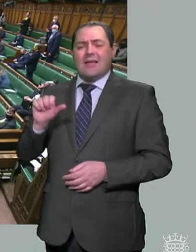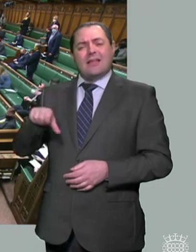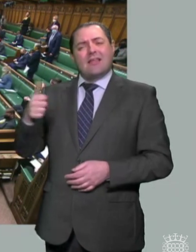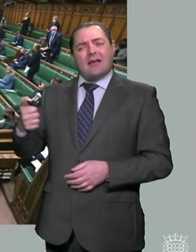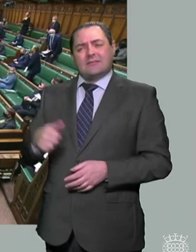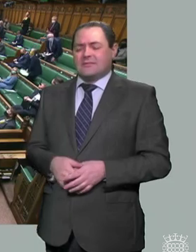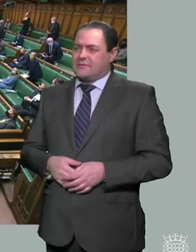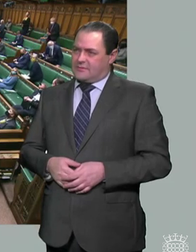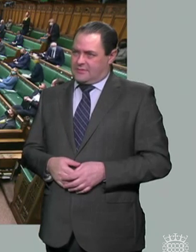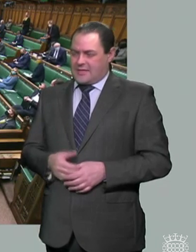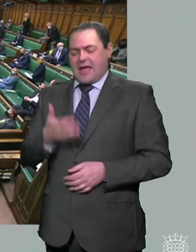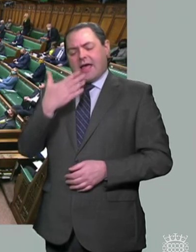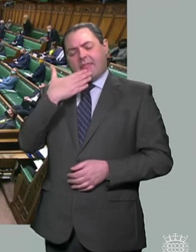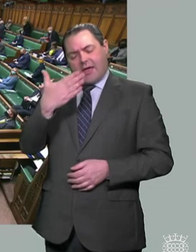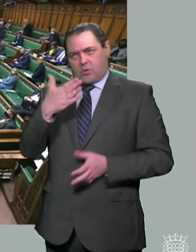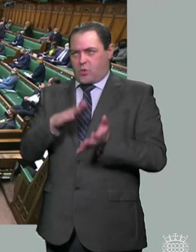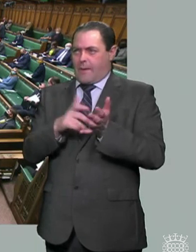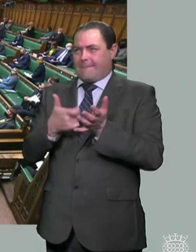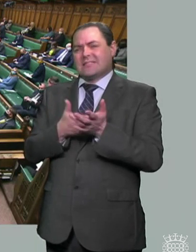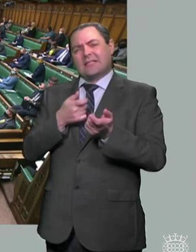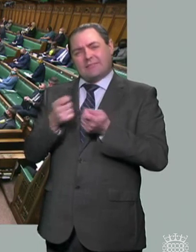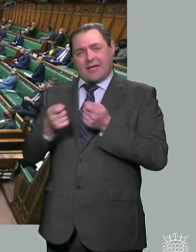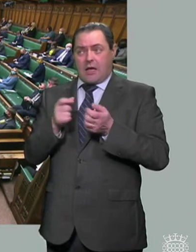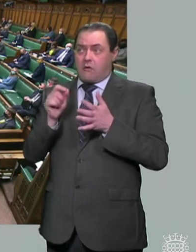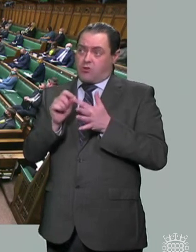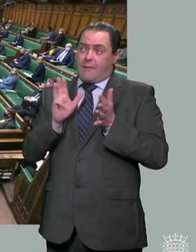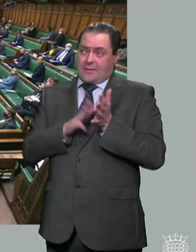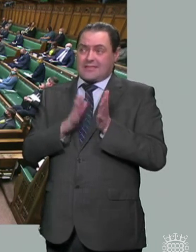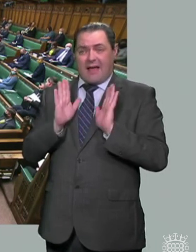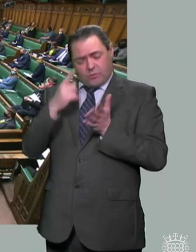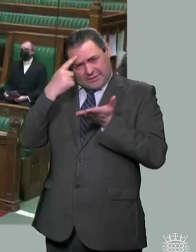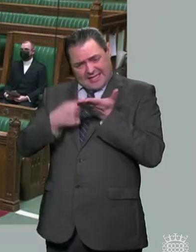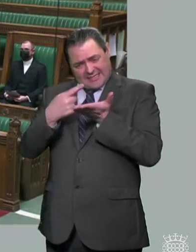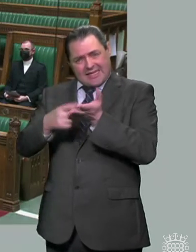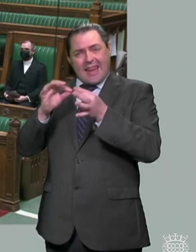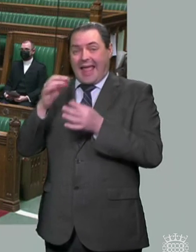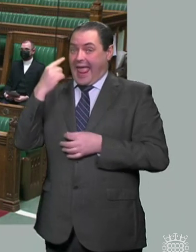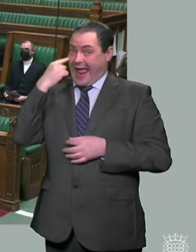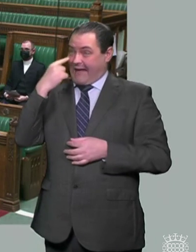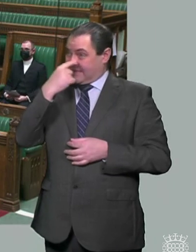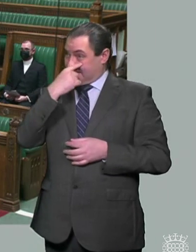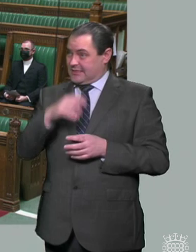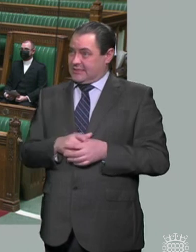The Prime Minister has to make decisions based on evidence.